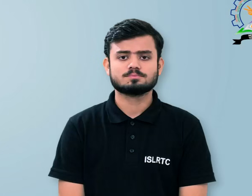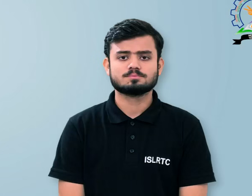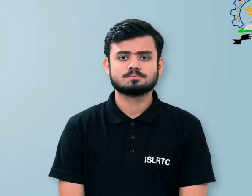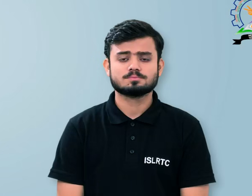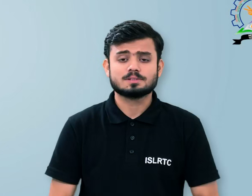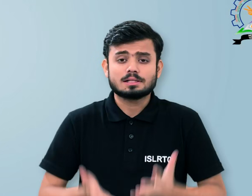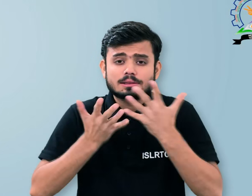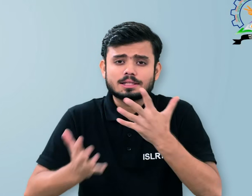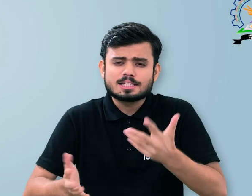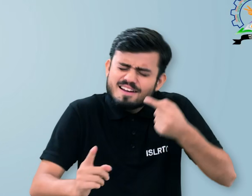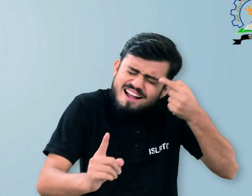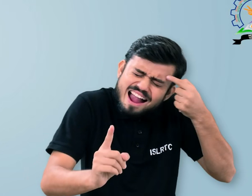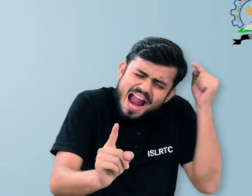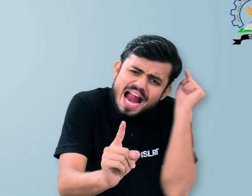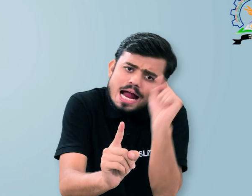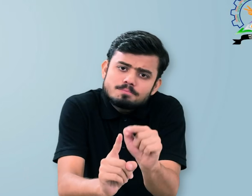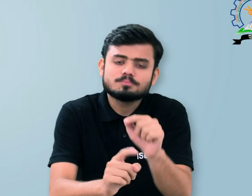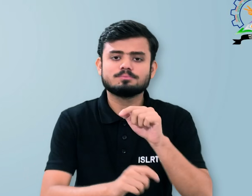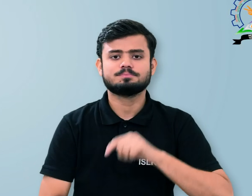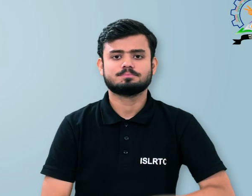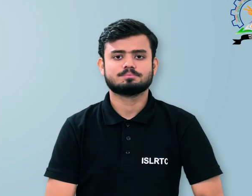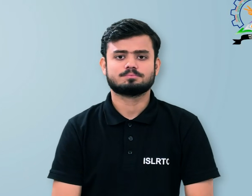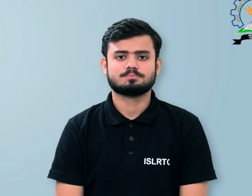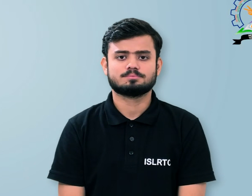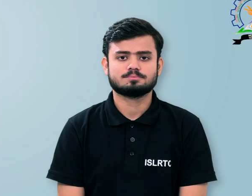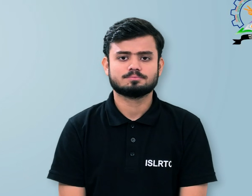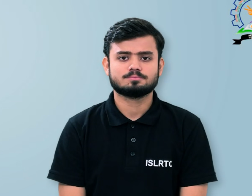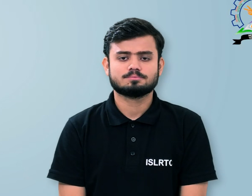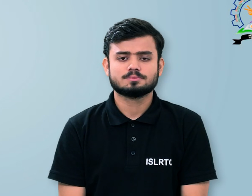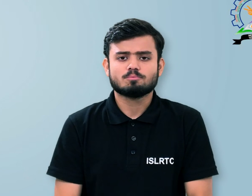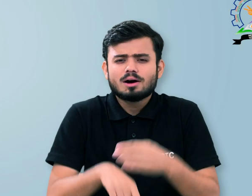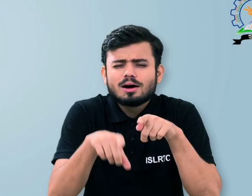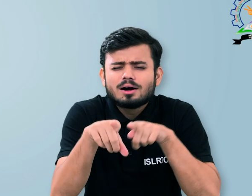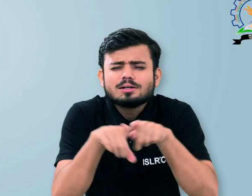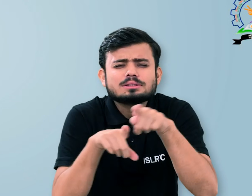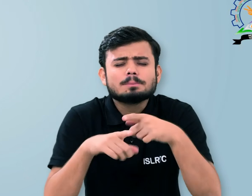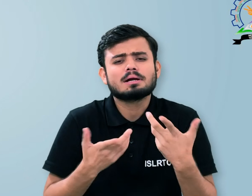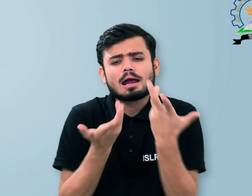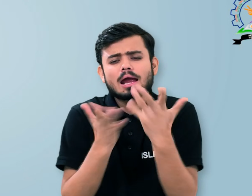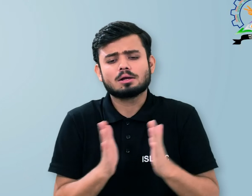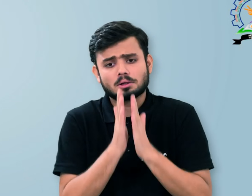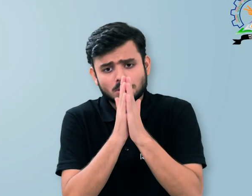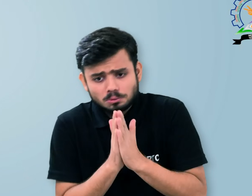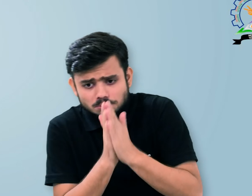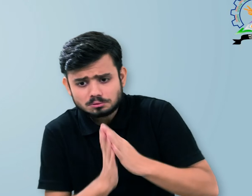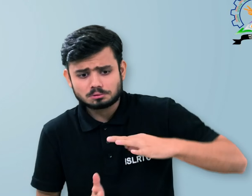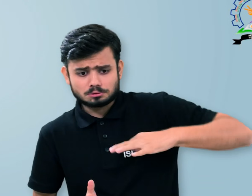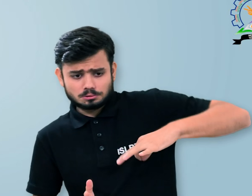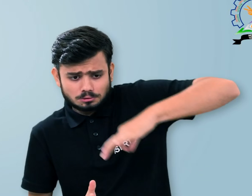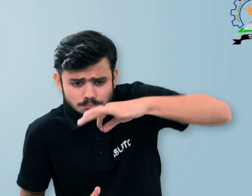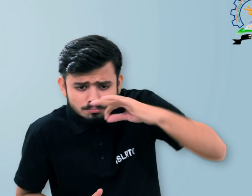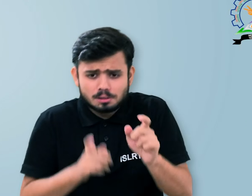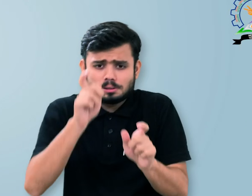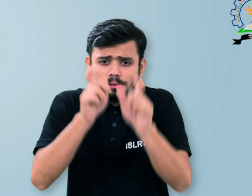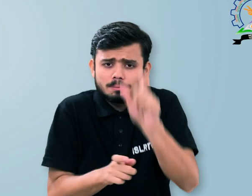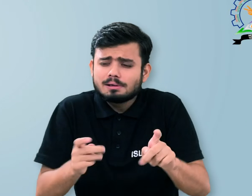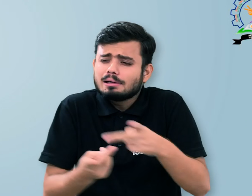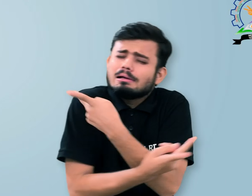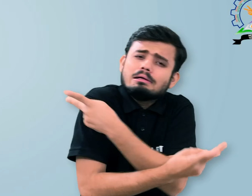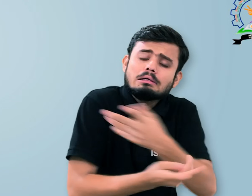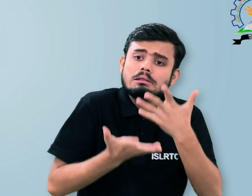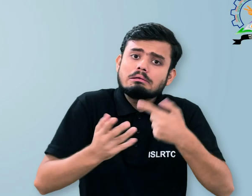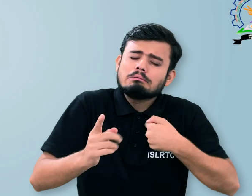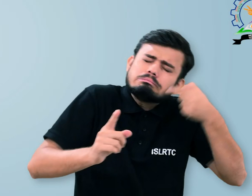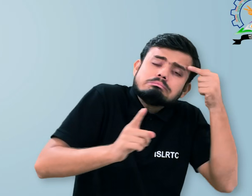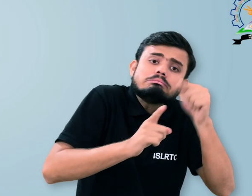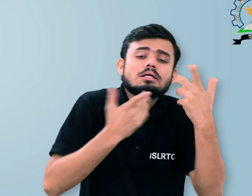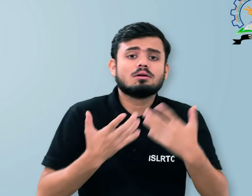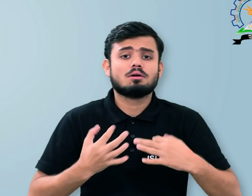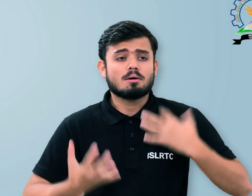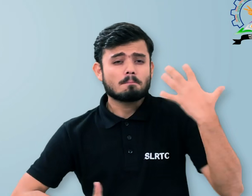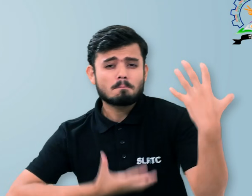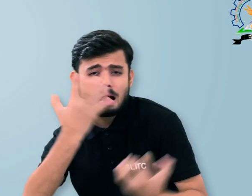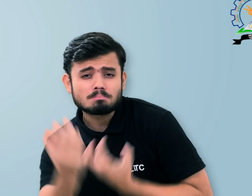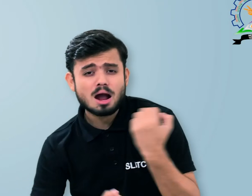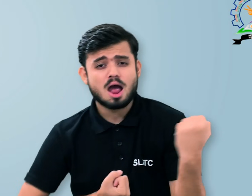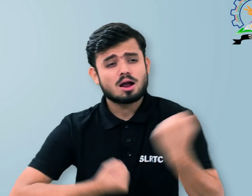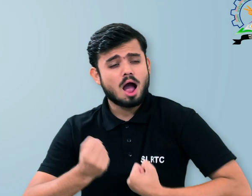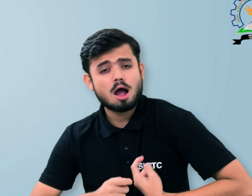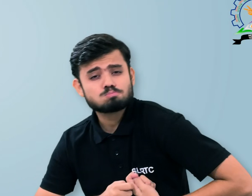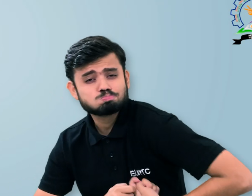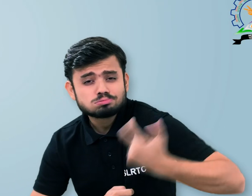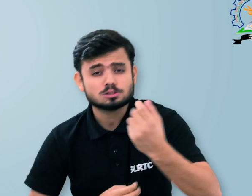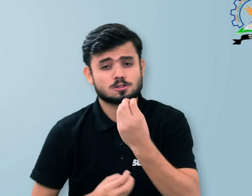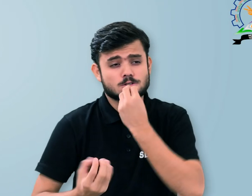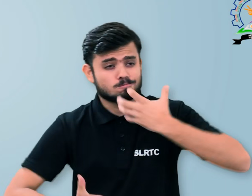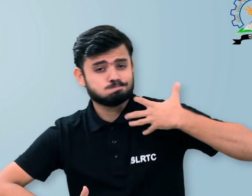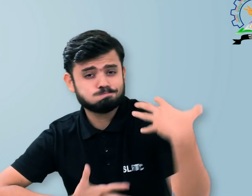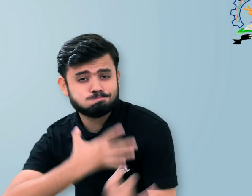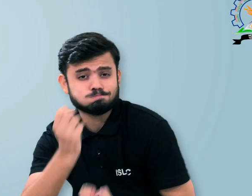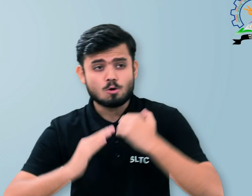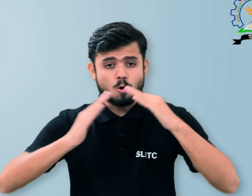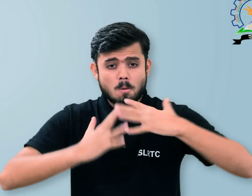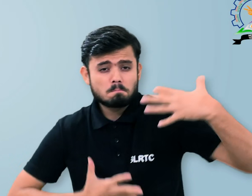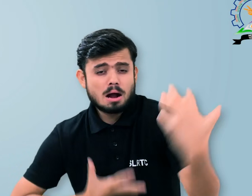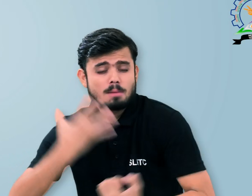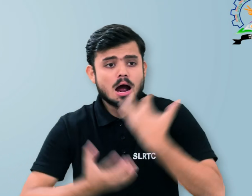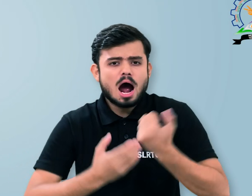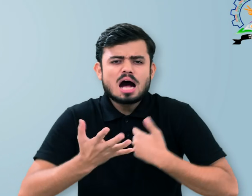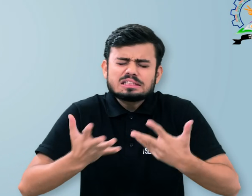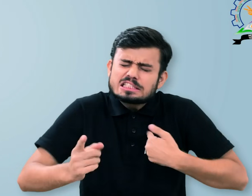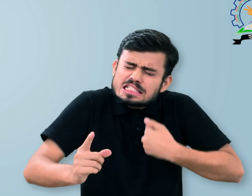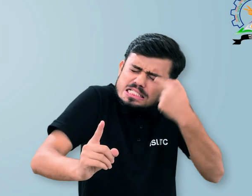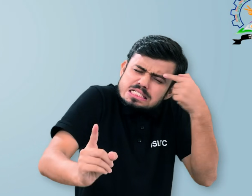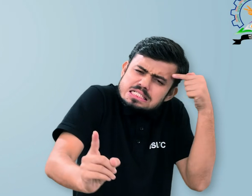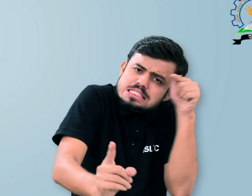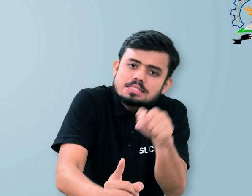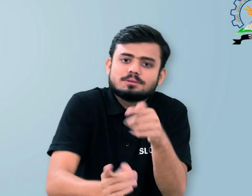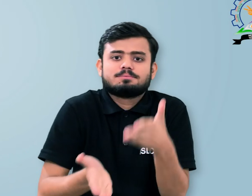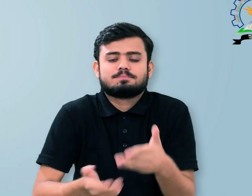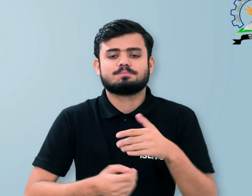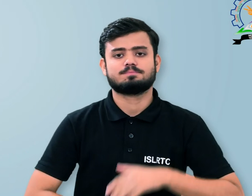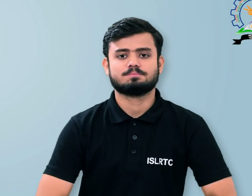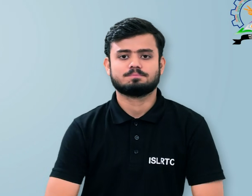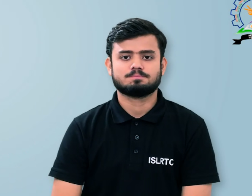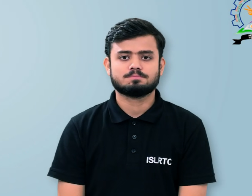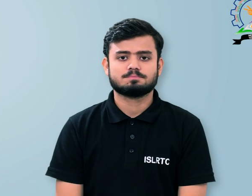Materialism A tendency to consider material possessions and physical comfort as more important than spiritual values.